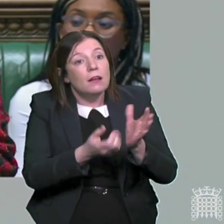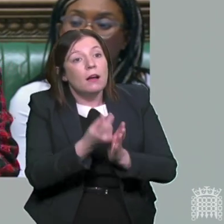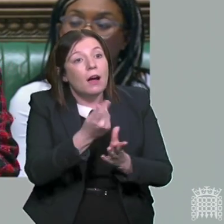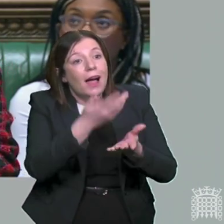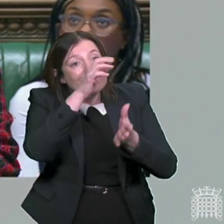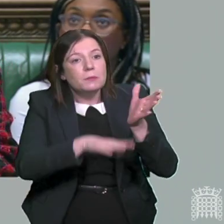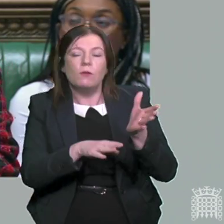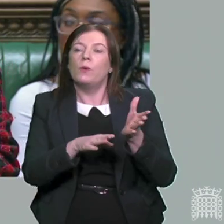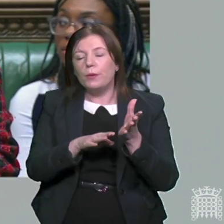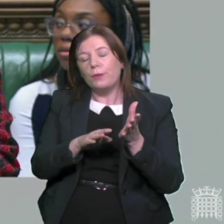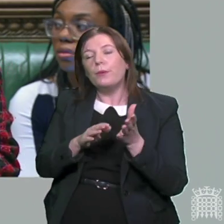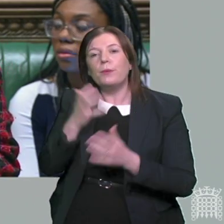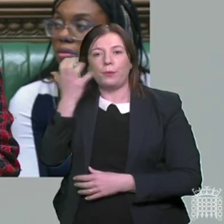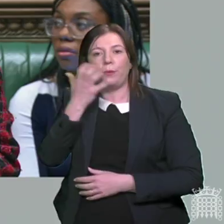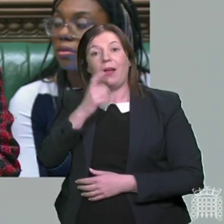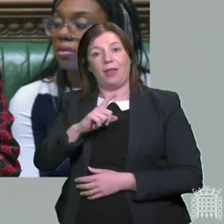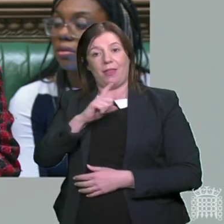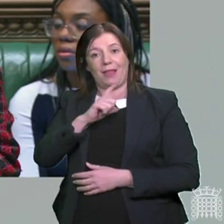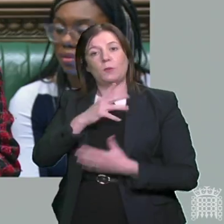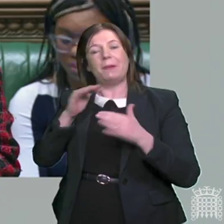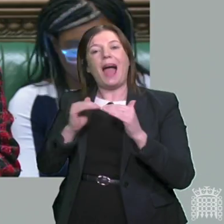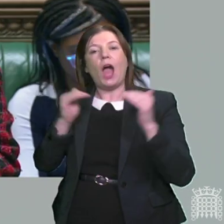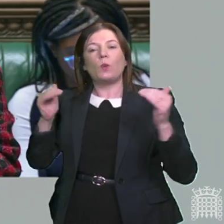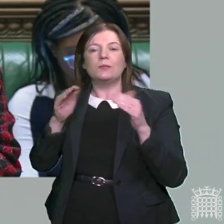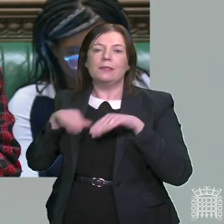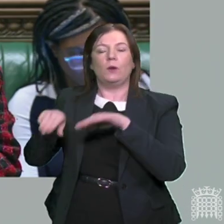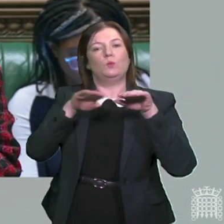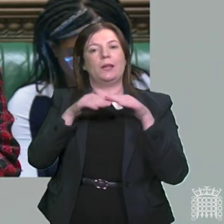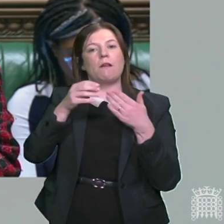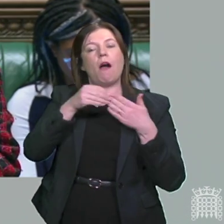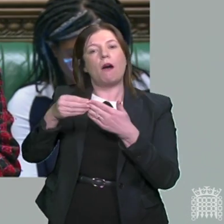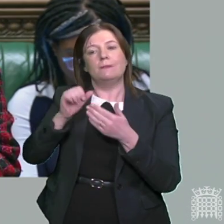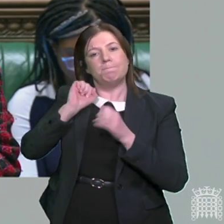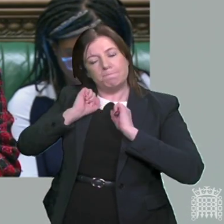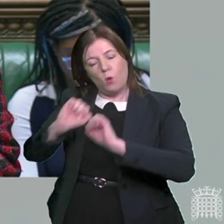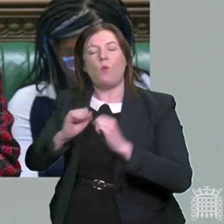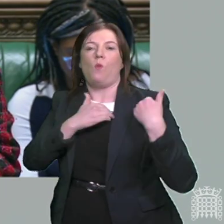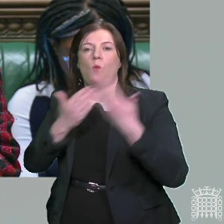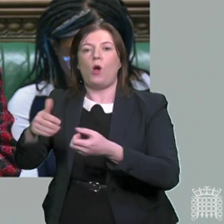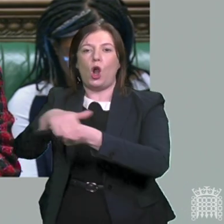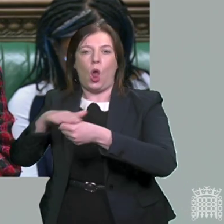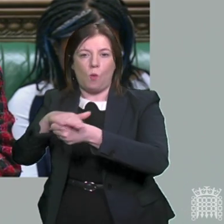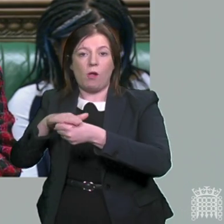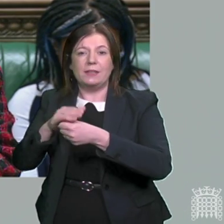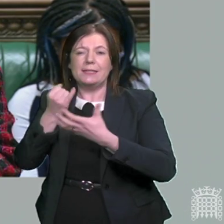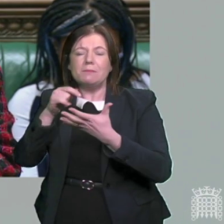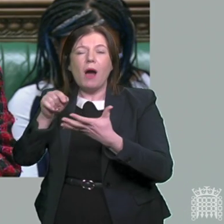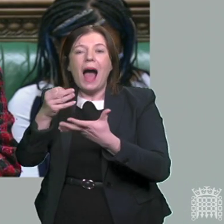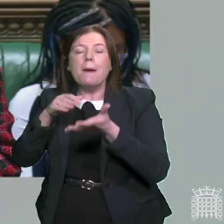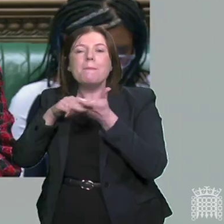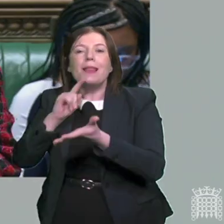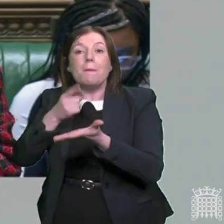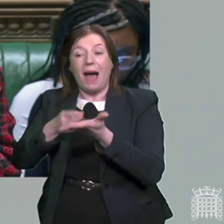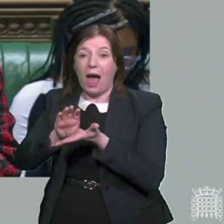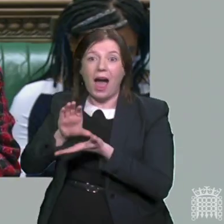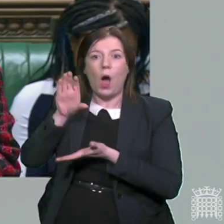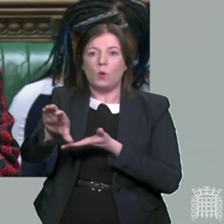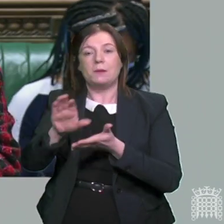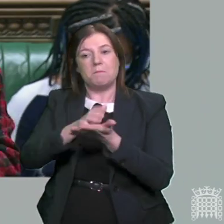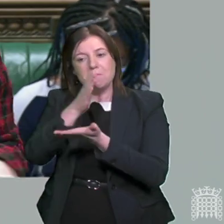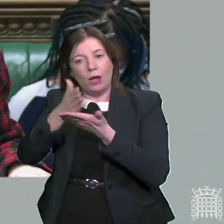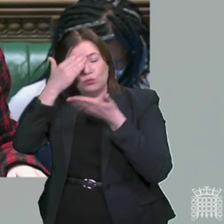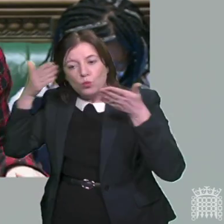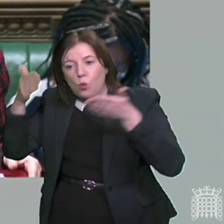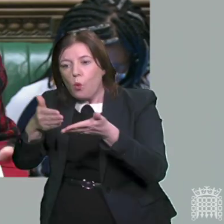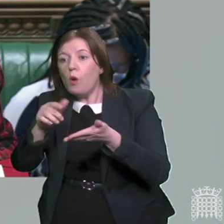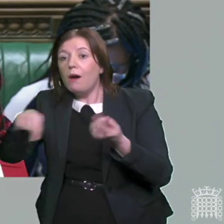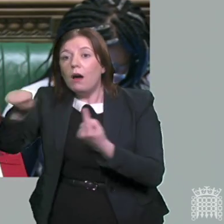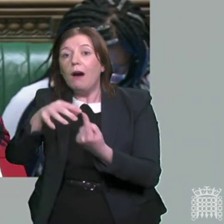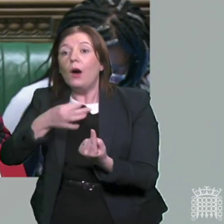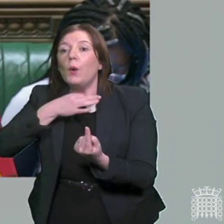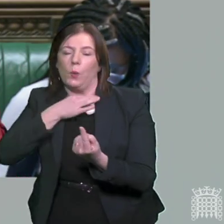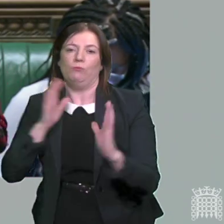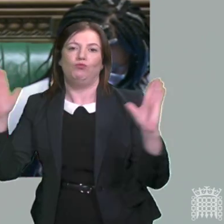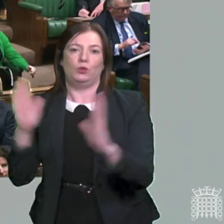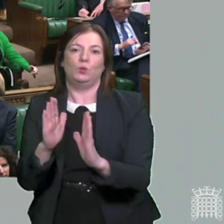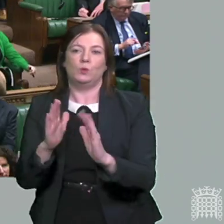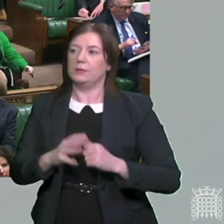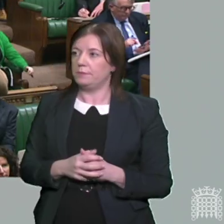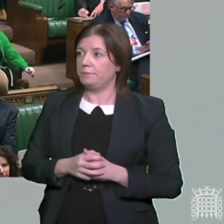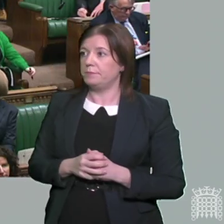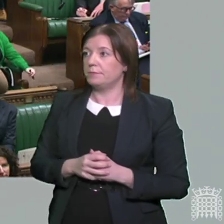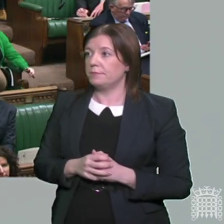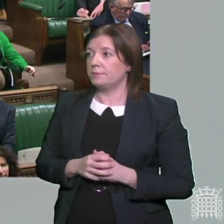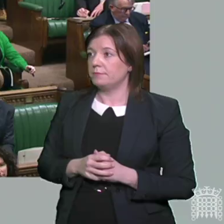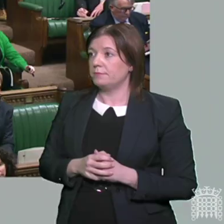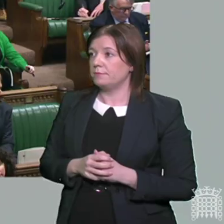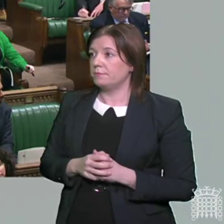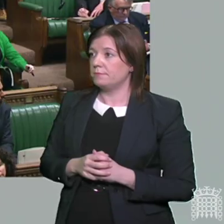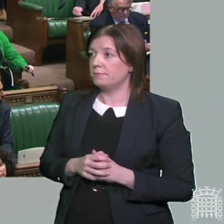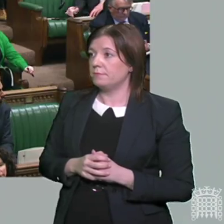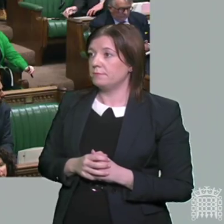That is why NHS England has published the equity and equality guidance for local maternity services, supported by £6.8 million of investment to focus on actions to reduce the disparities.